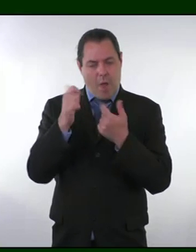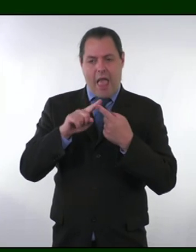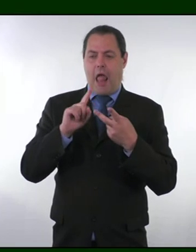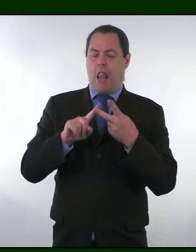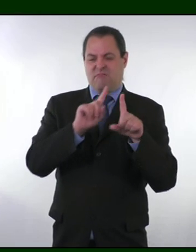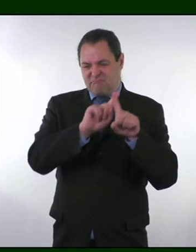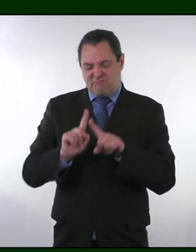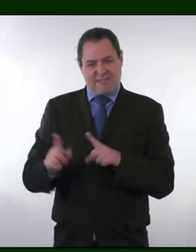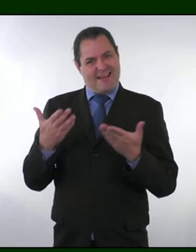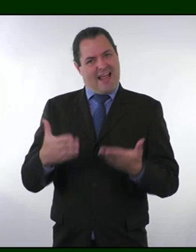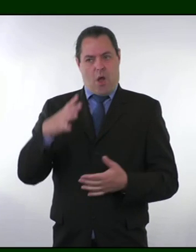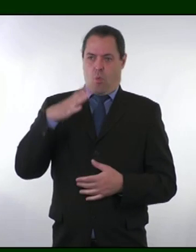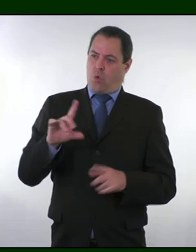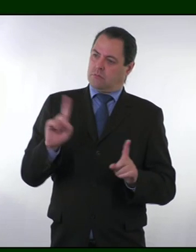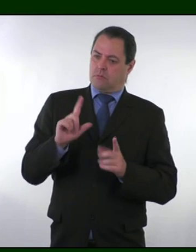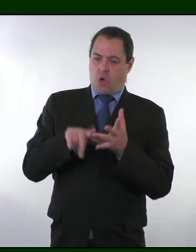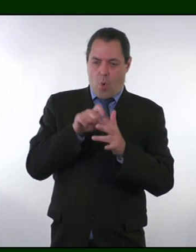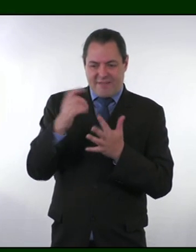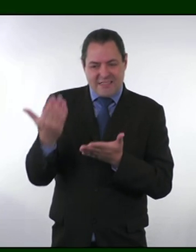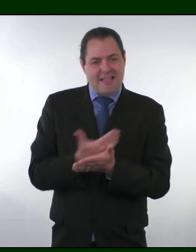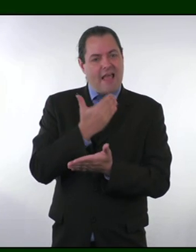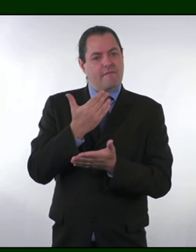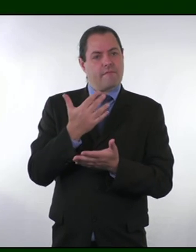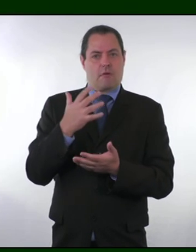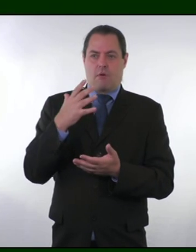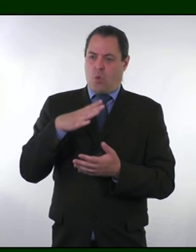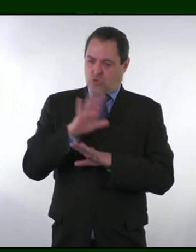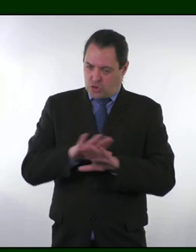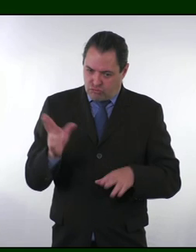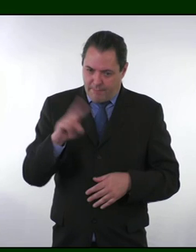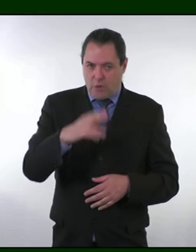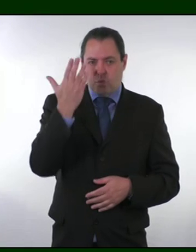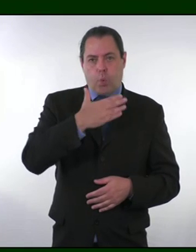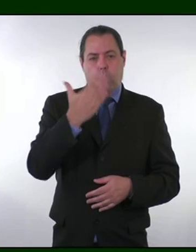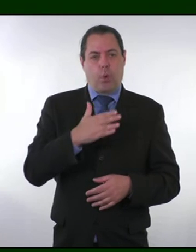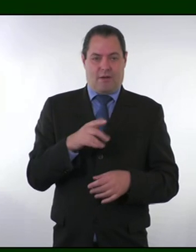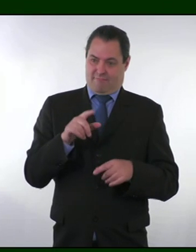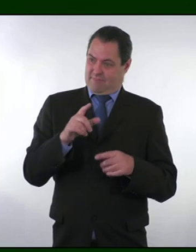What we want to do now, in a covid-secure way, is to get our children back into school.